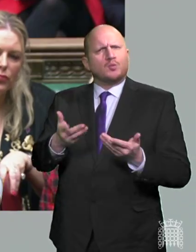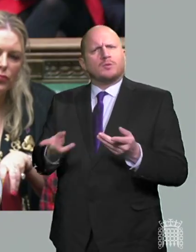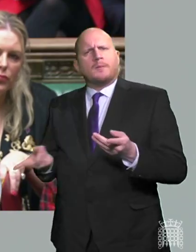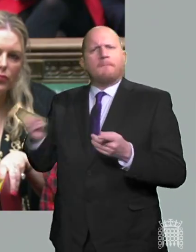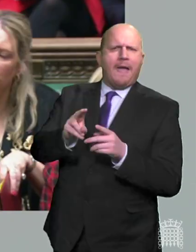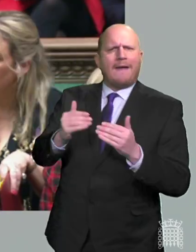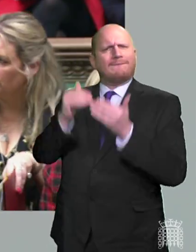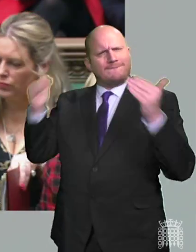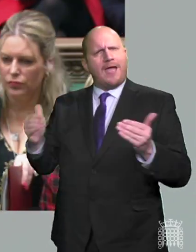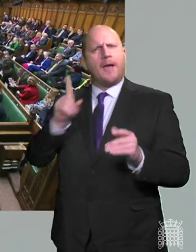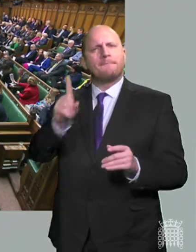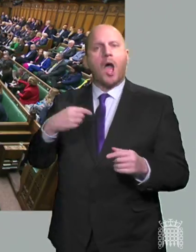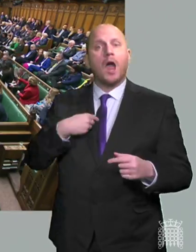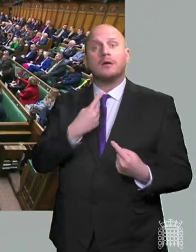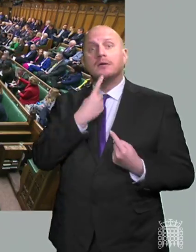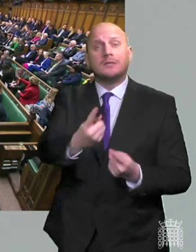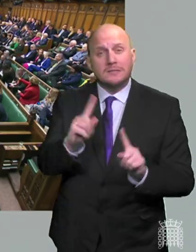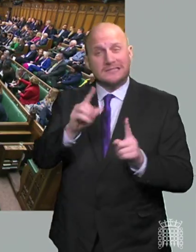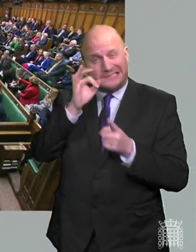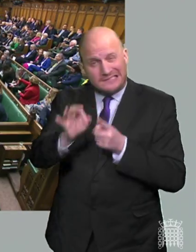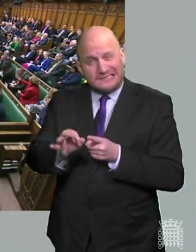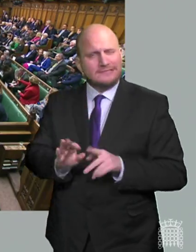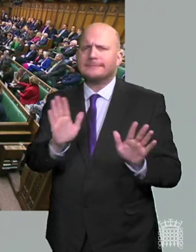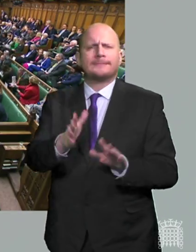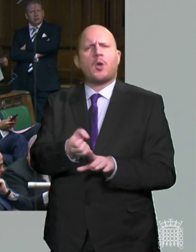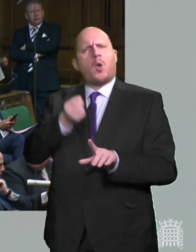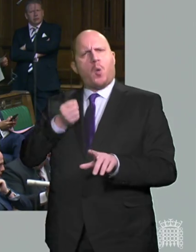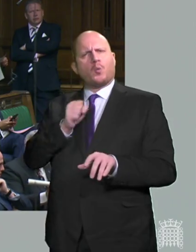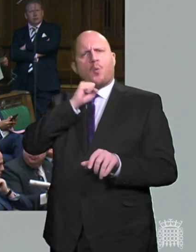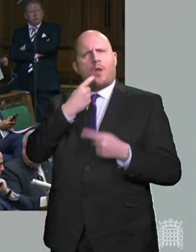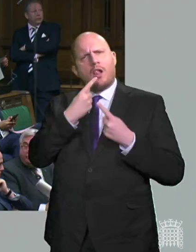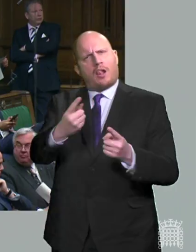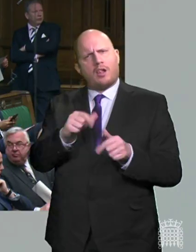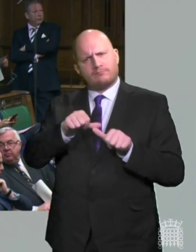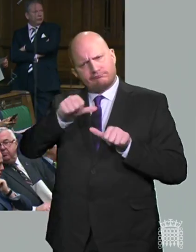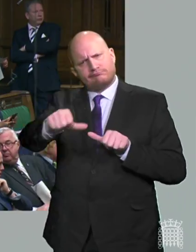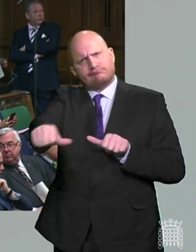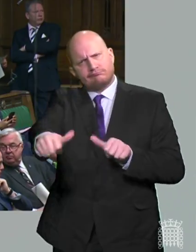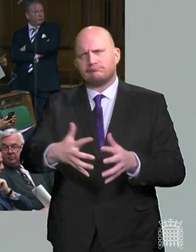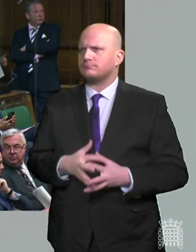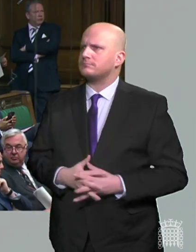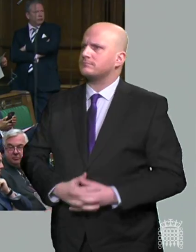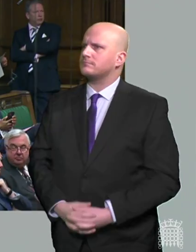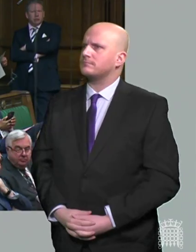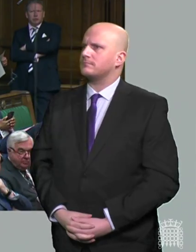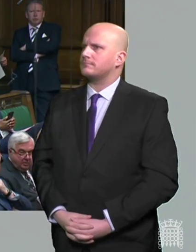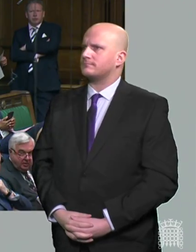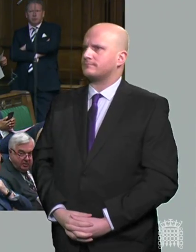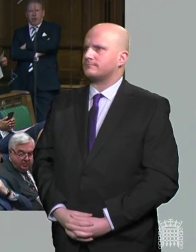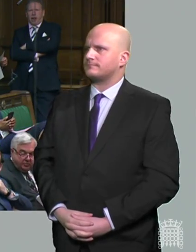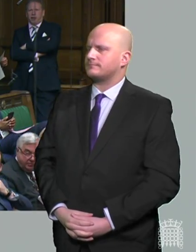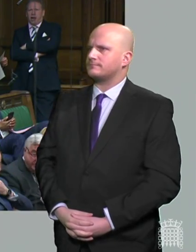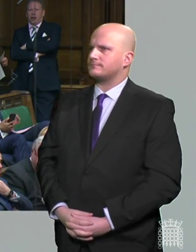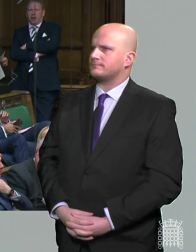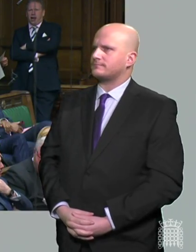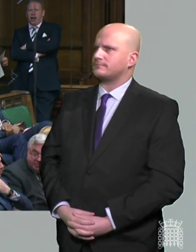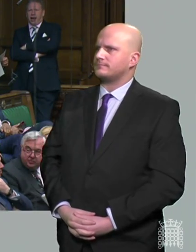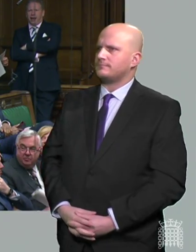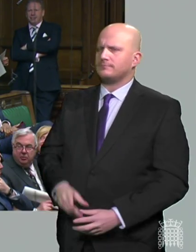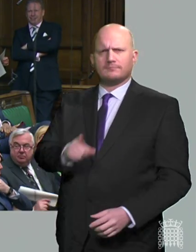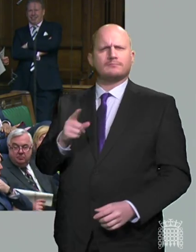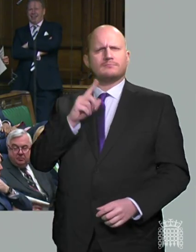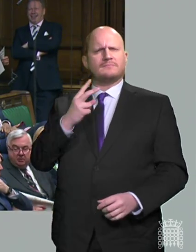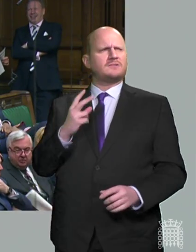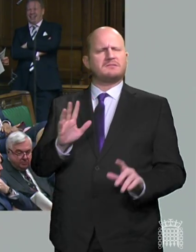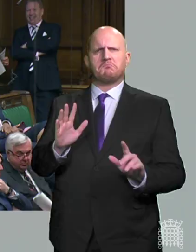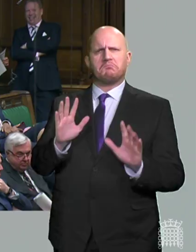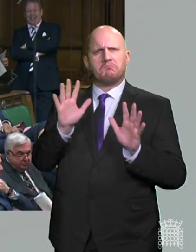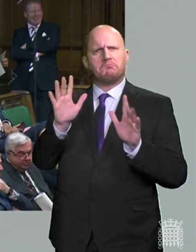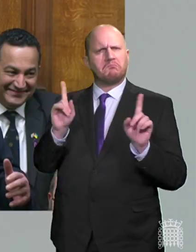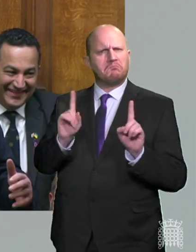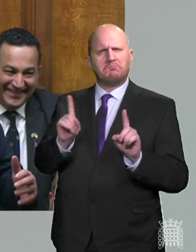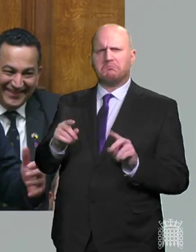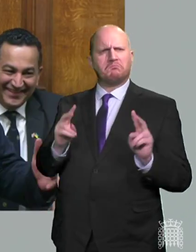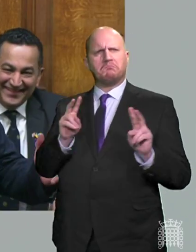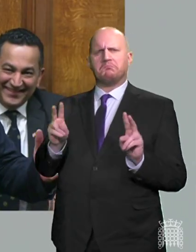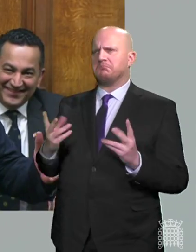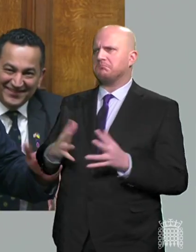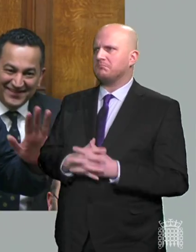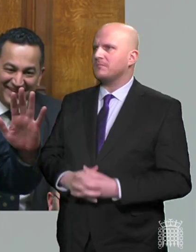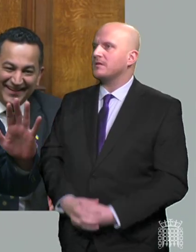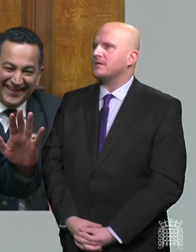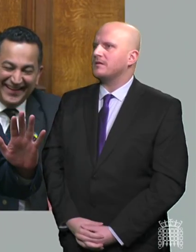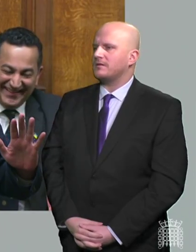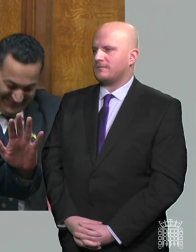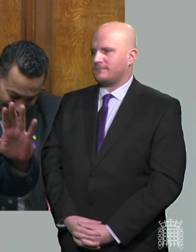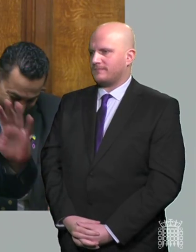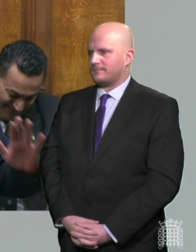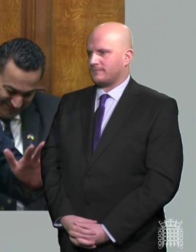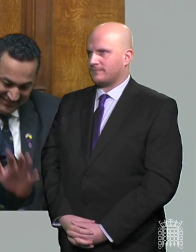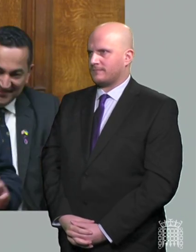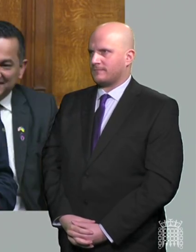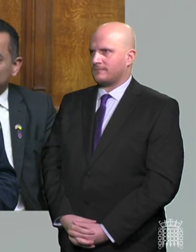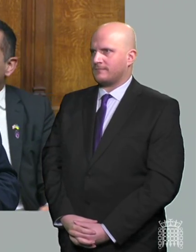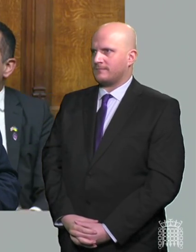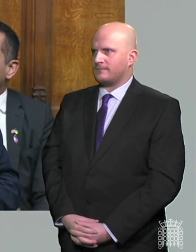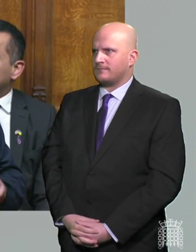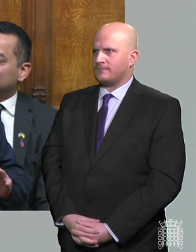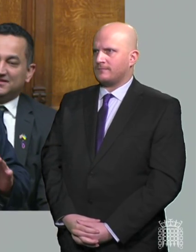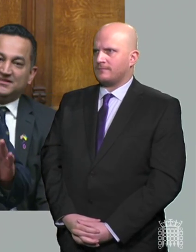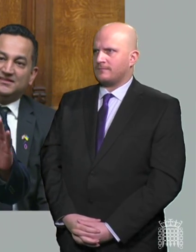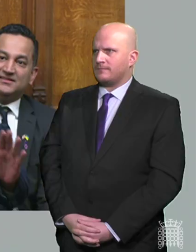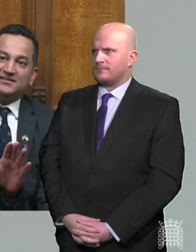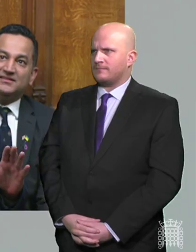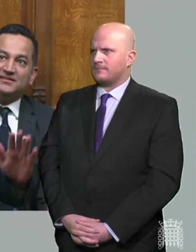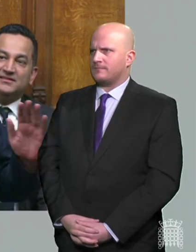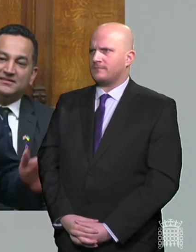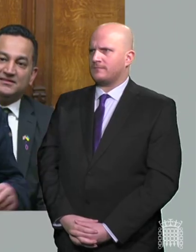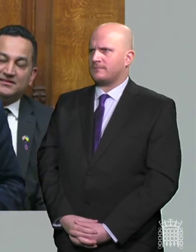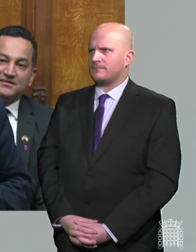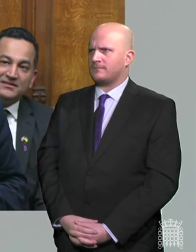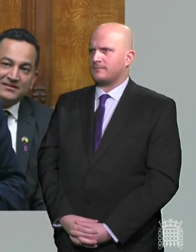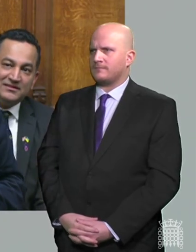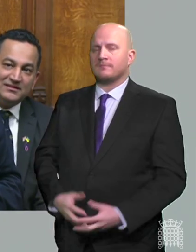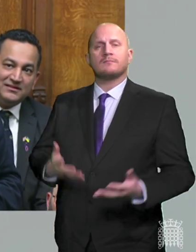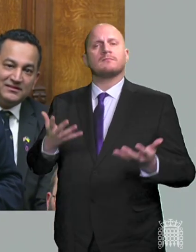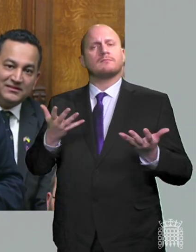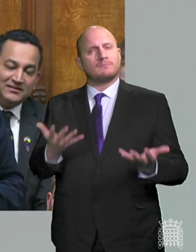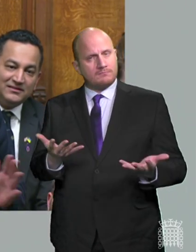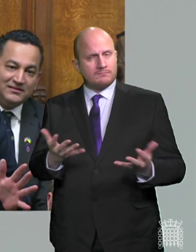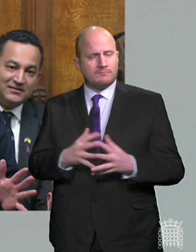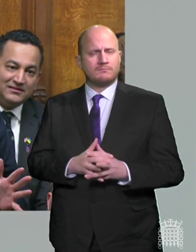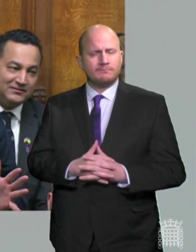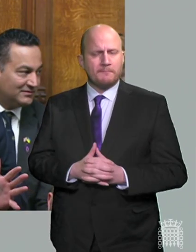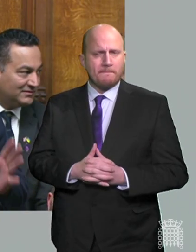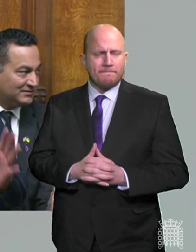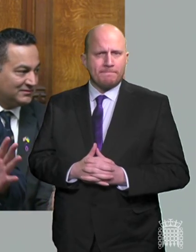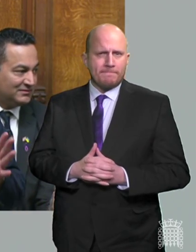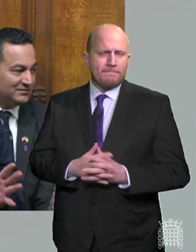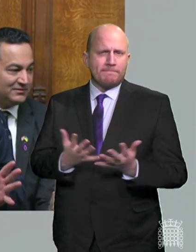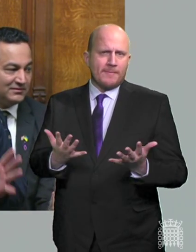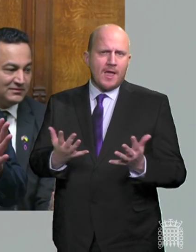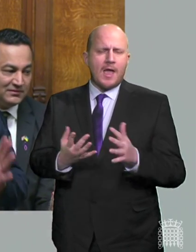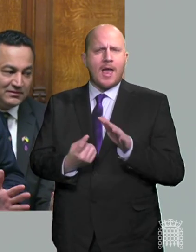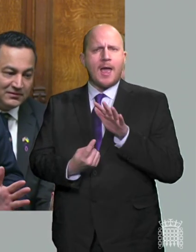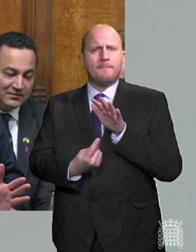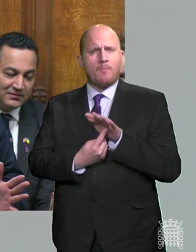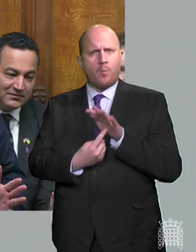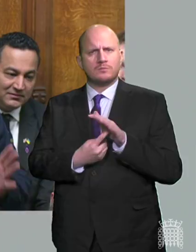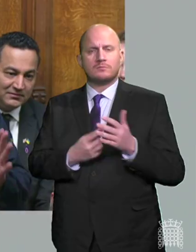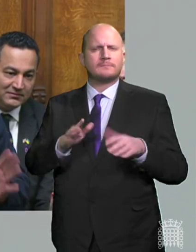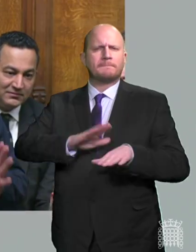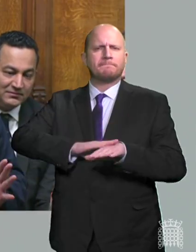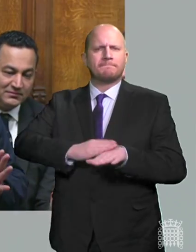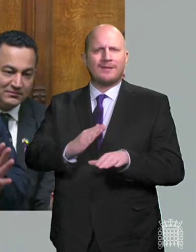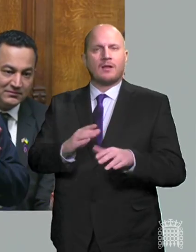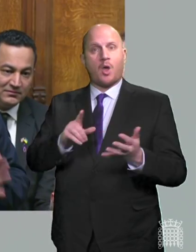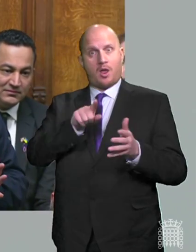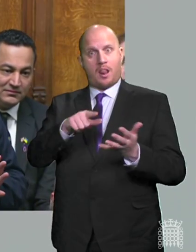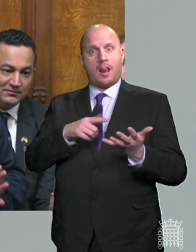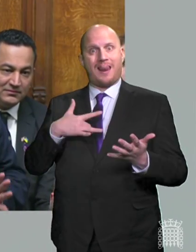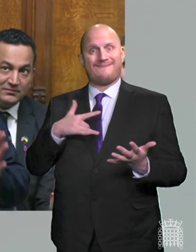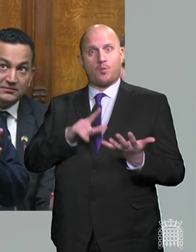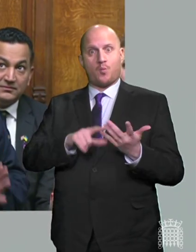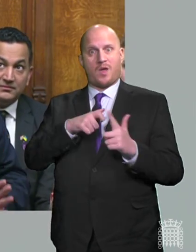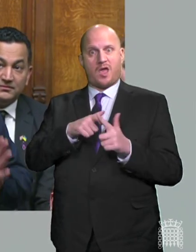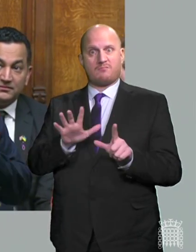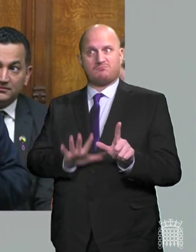I am not committing to any specific next steps today, but the Minister for Women will provide an update in due course.